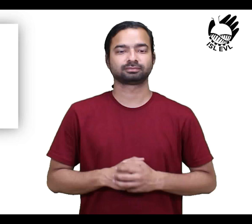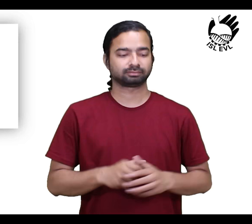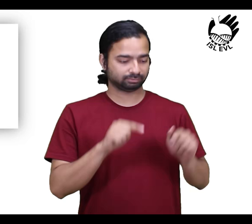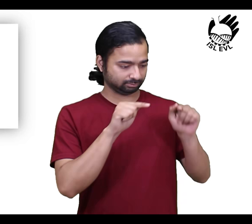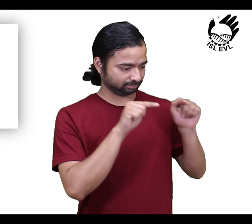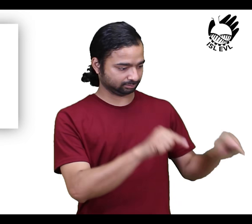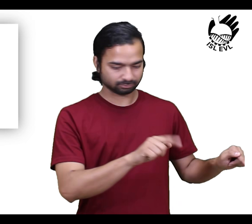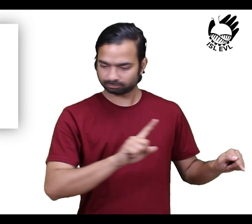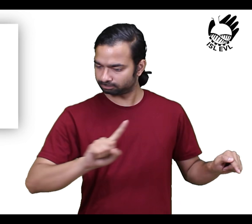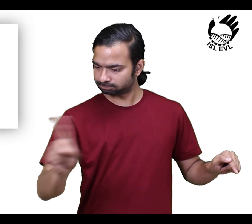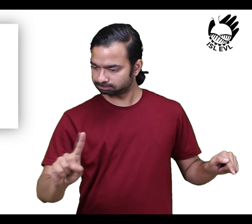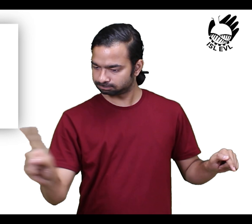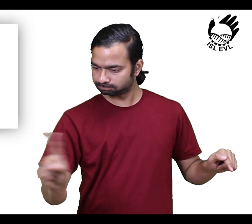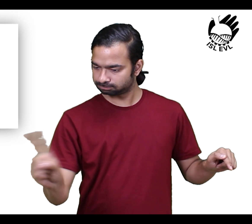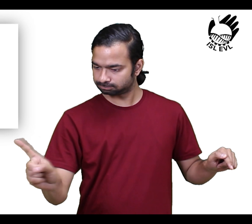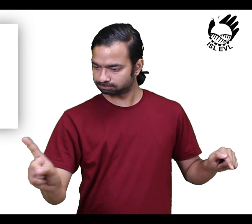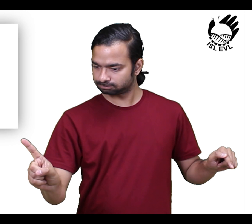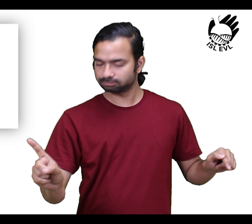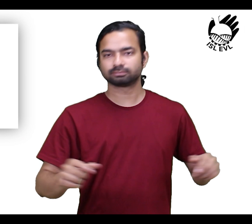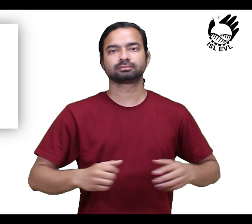Voltmeter